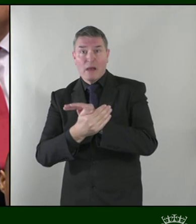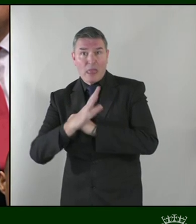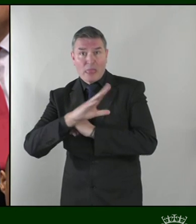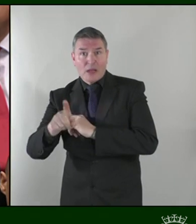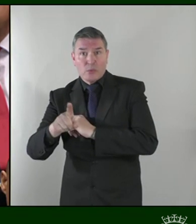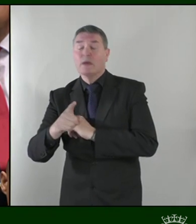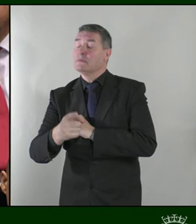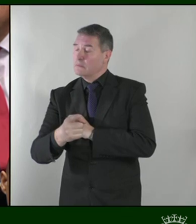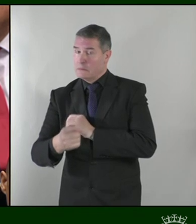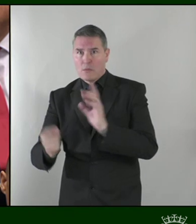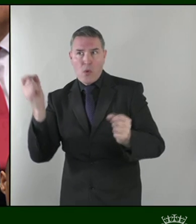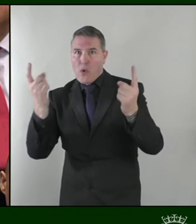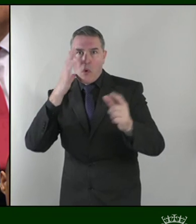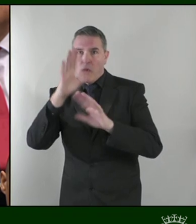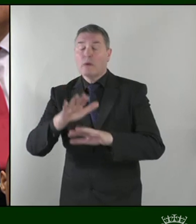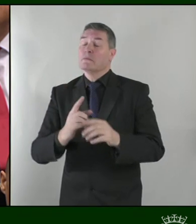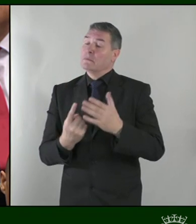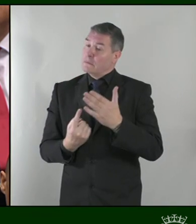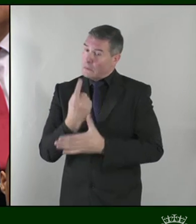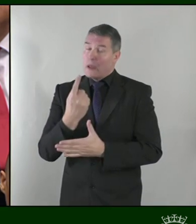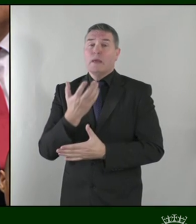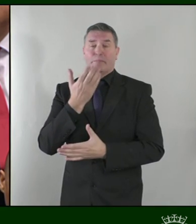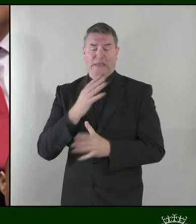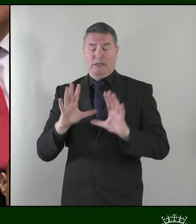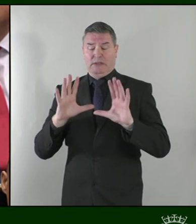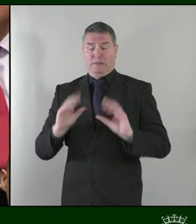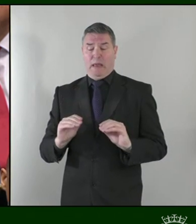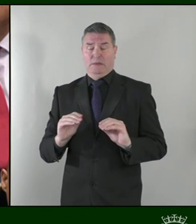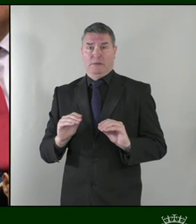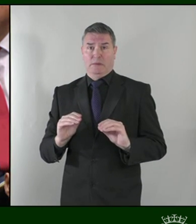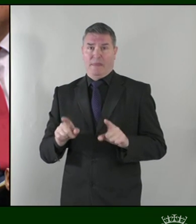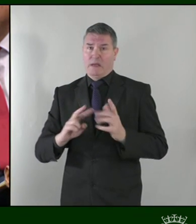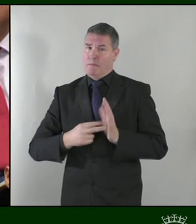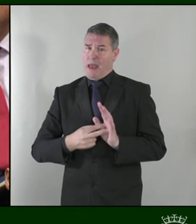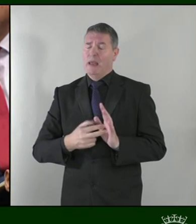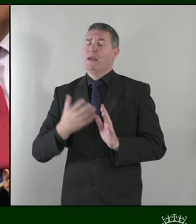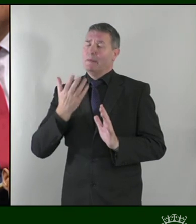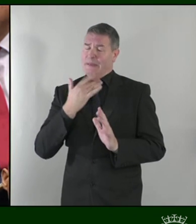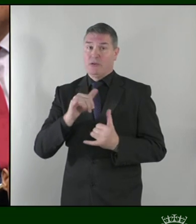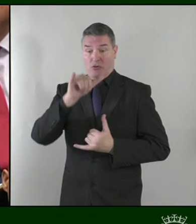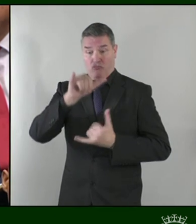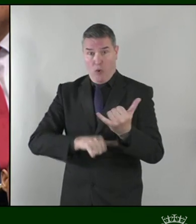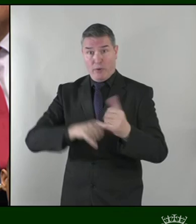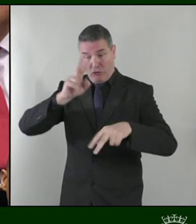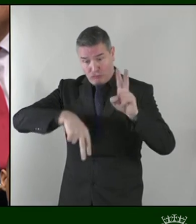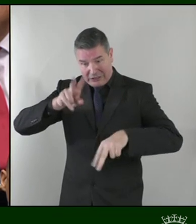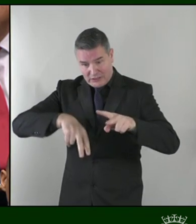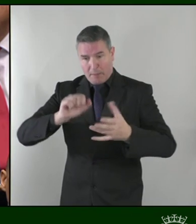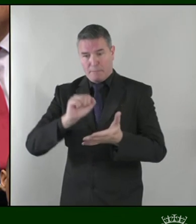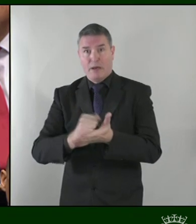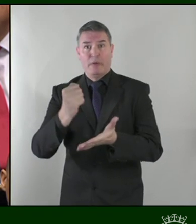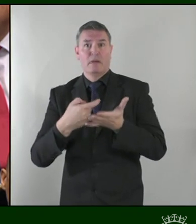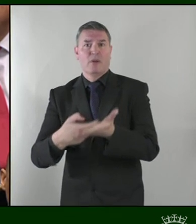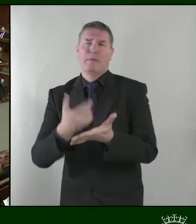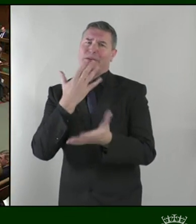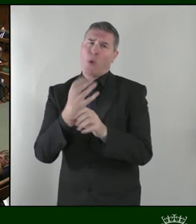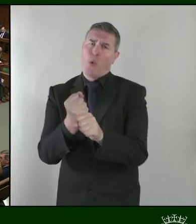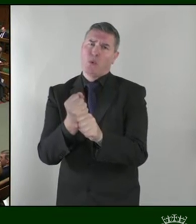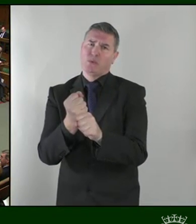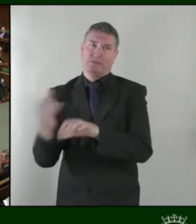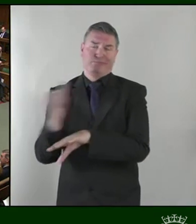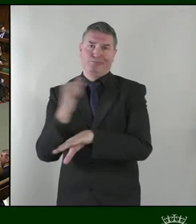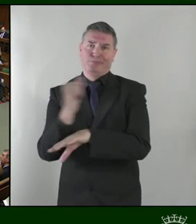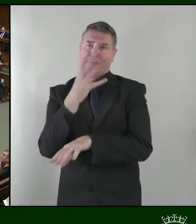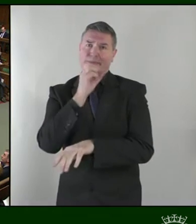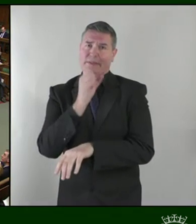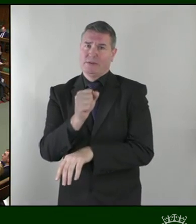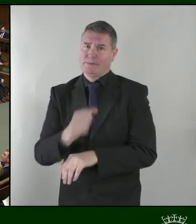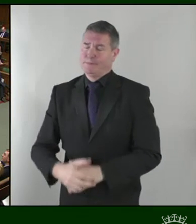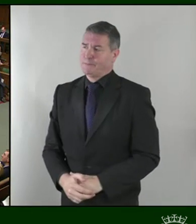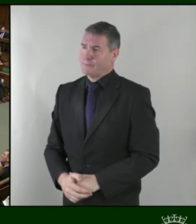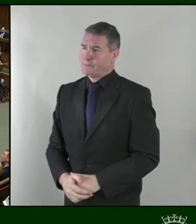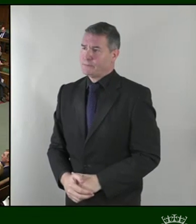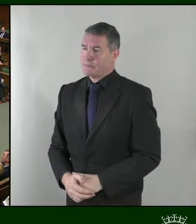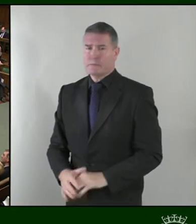Will the Prime Minister immediately suspend the flight until the lessons learned review is published and the recommendations are implemented?